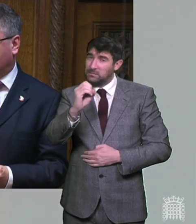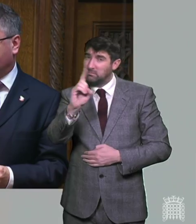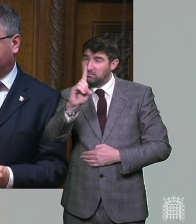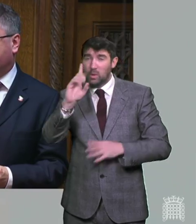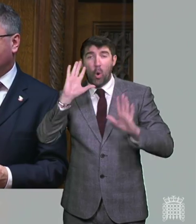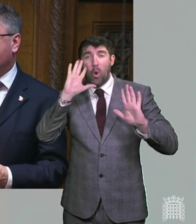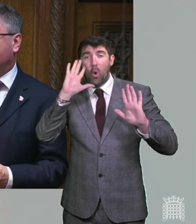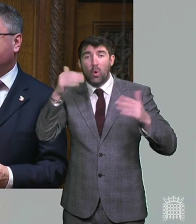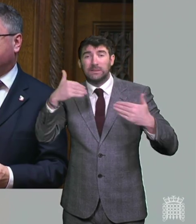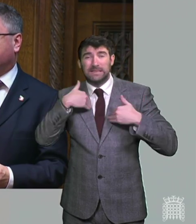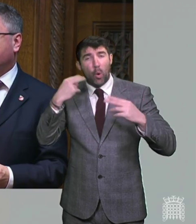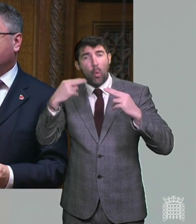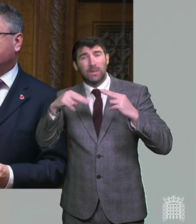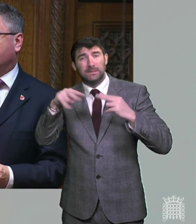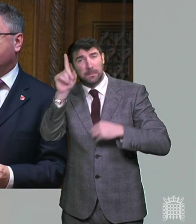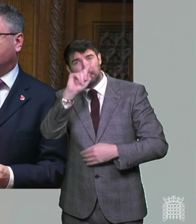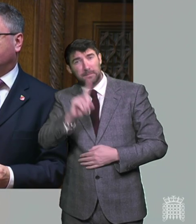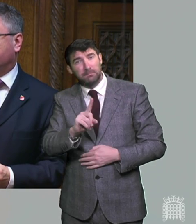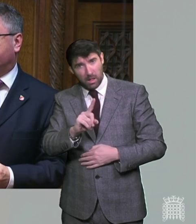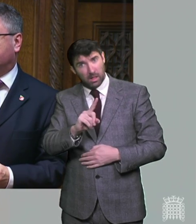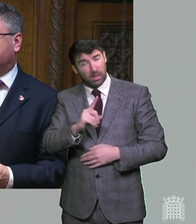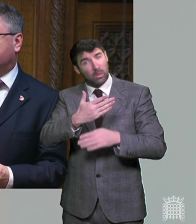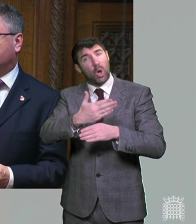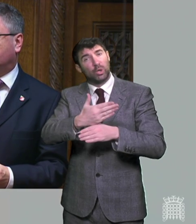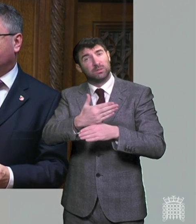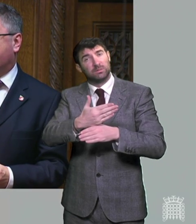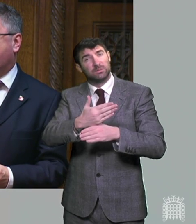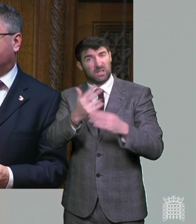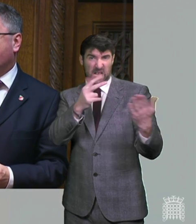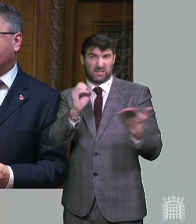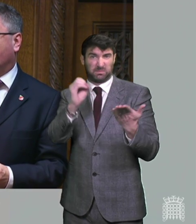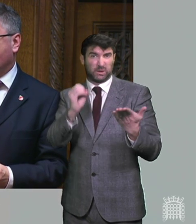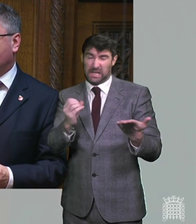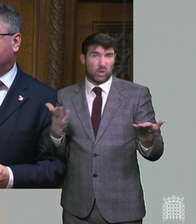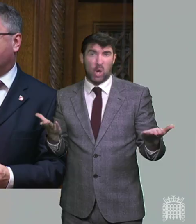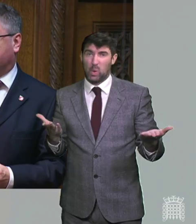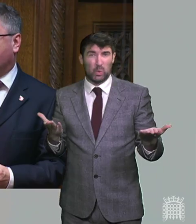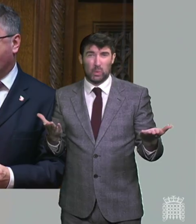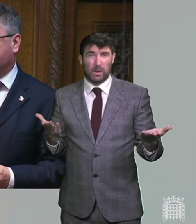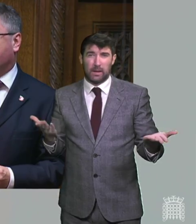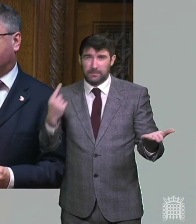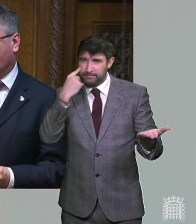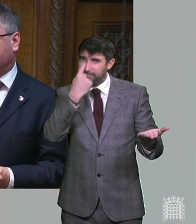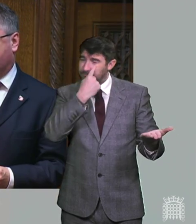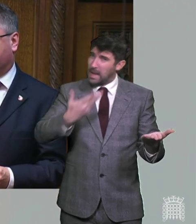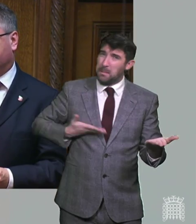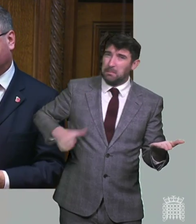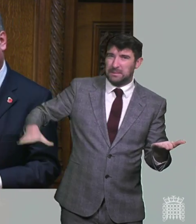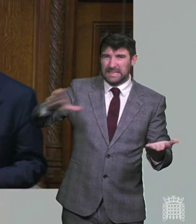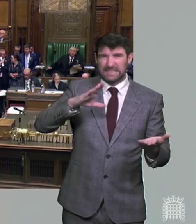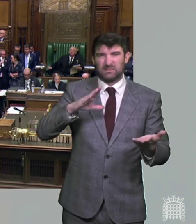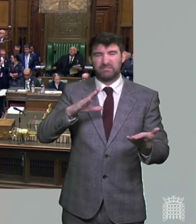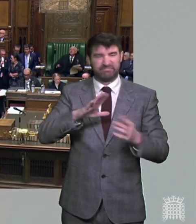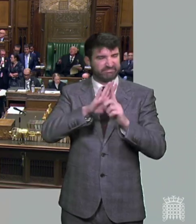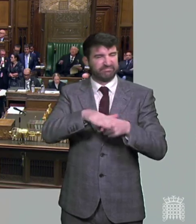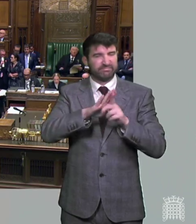Will my right honourable Friend work with me to make sure that business and industry help to close that alarming employment gap?